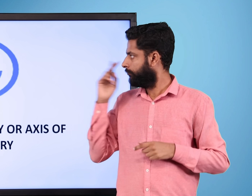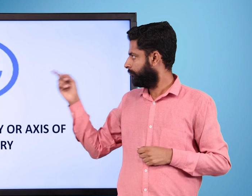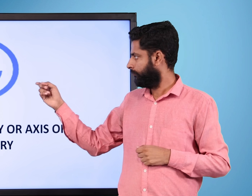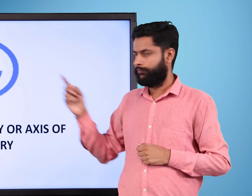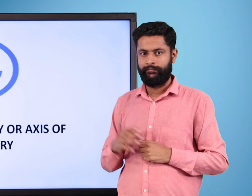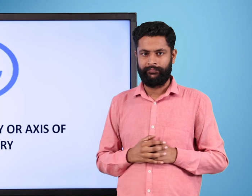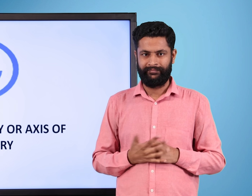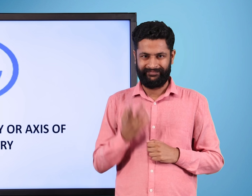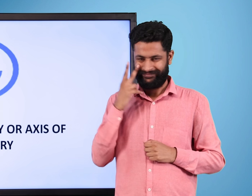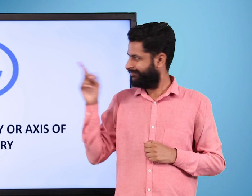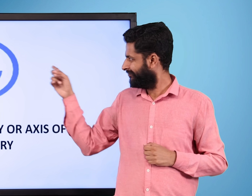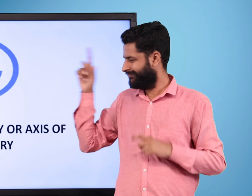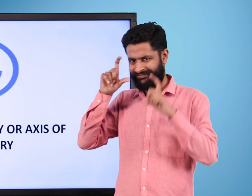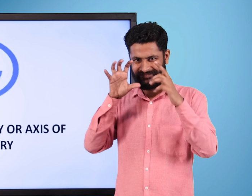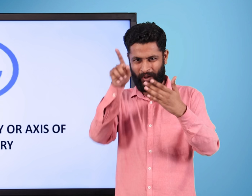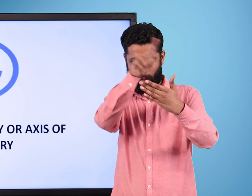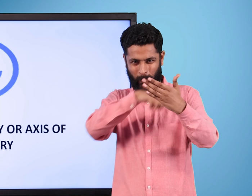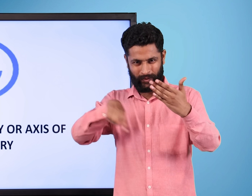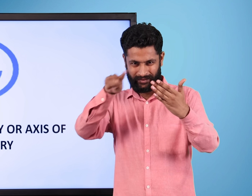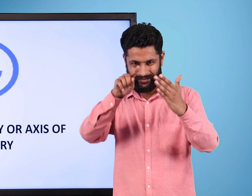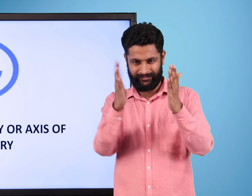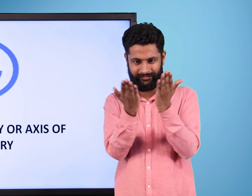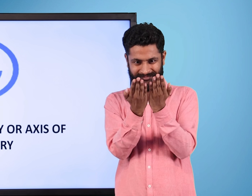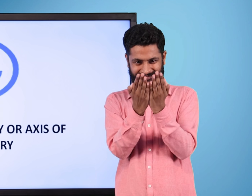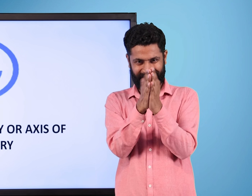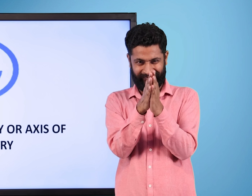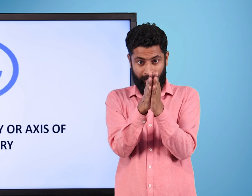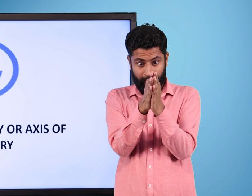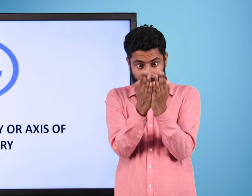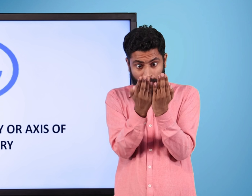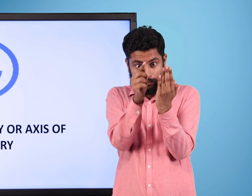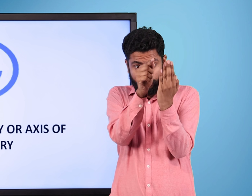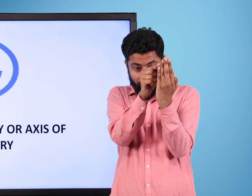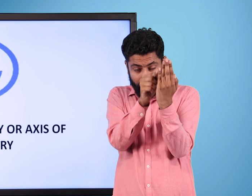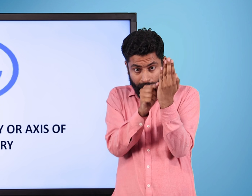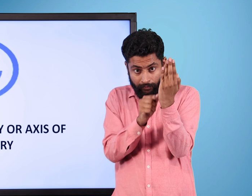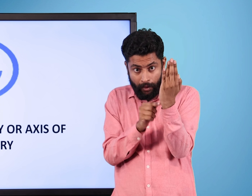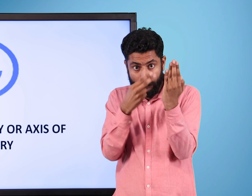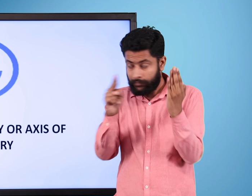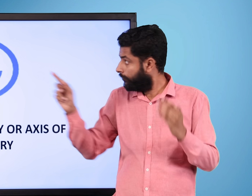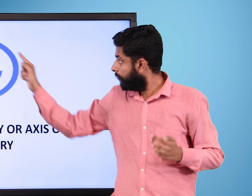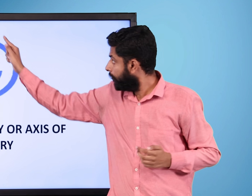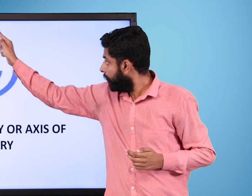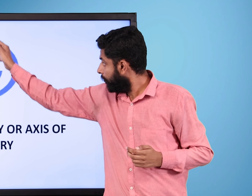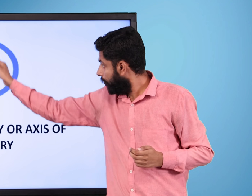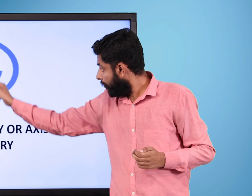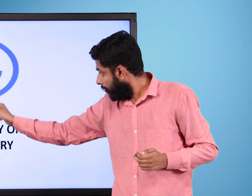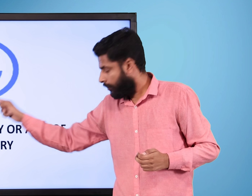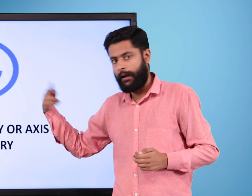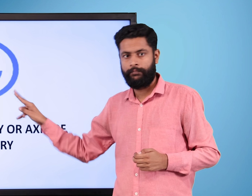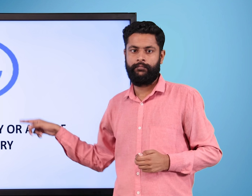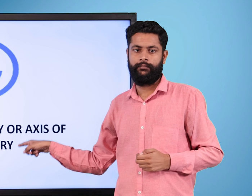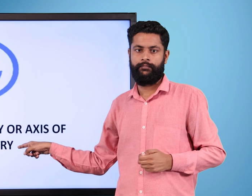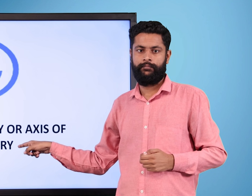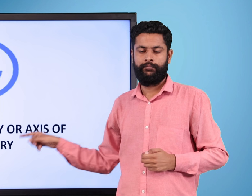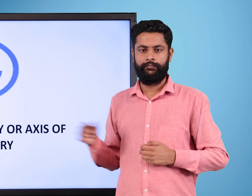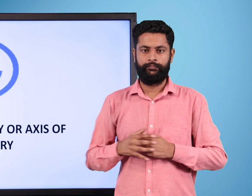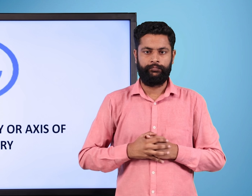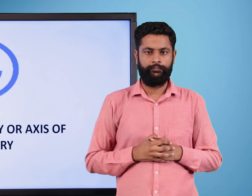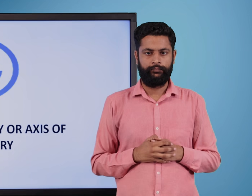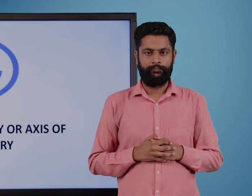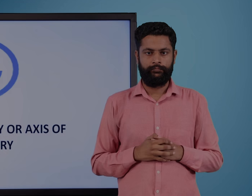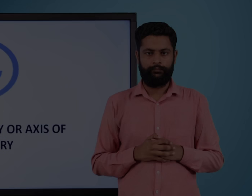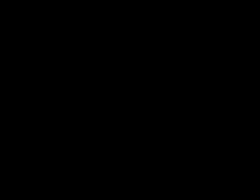if we fold this image in half such that both sides match, then the line dividing them is the line of symmetry.